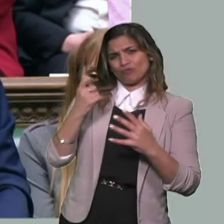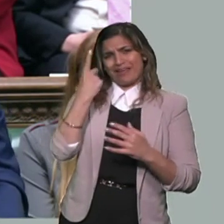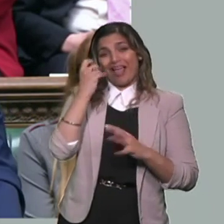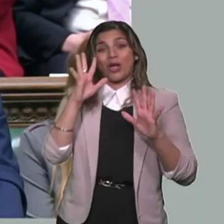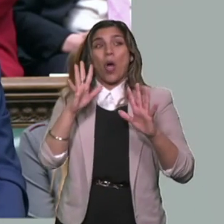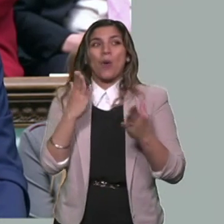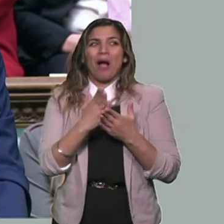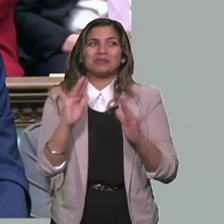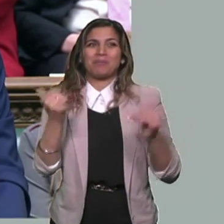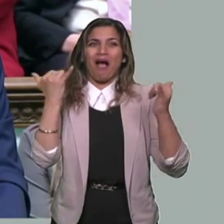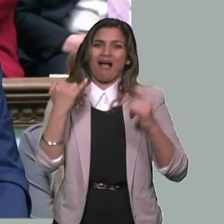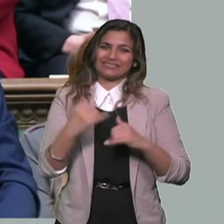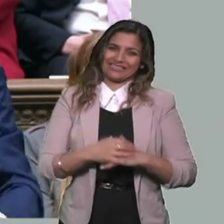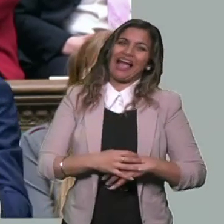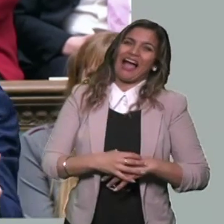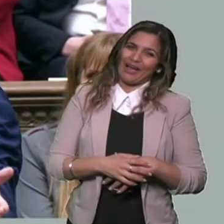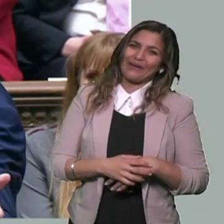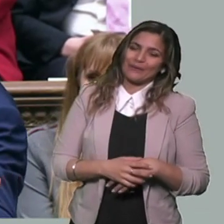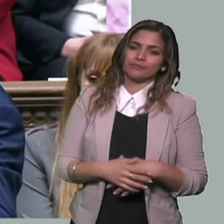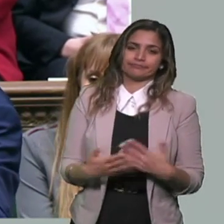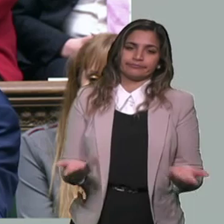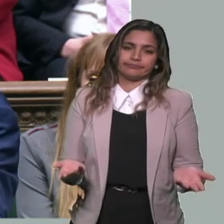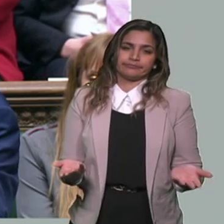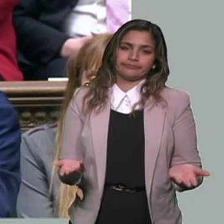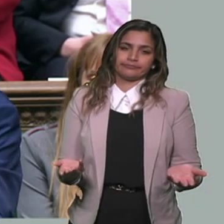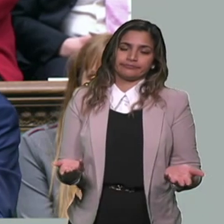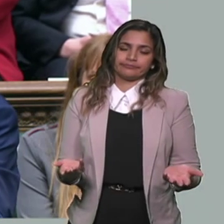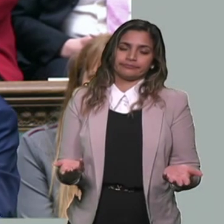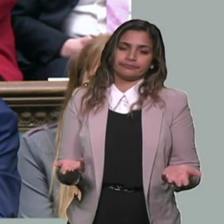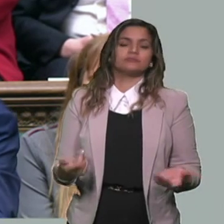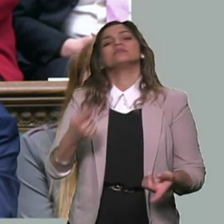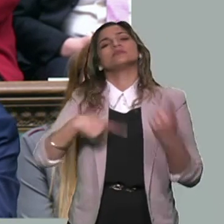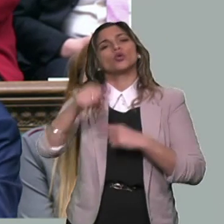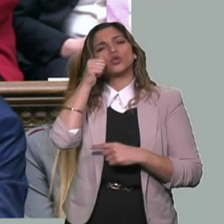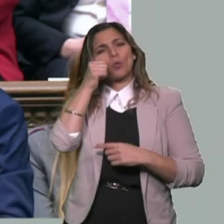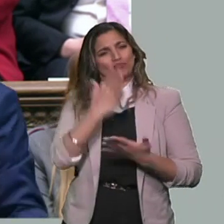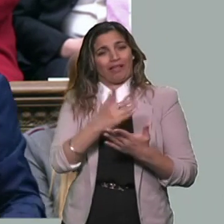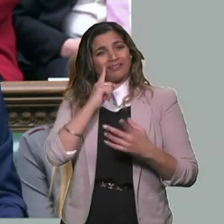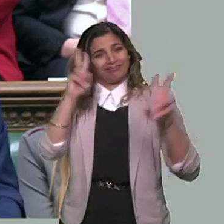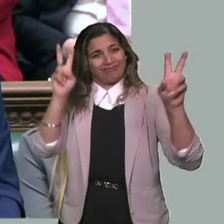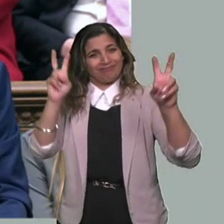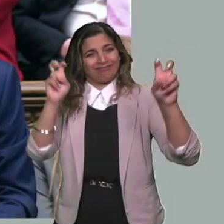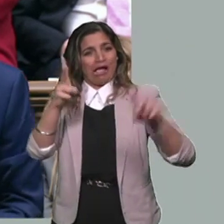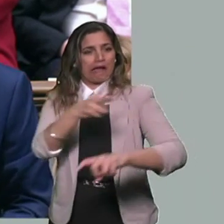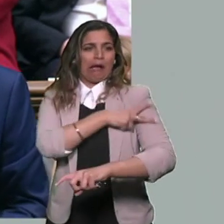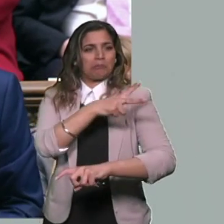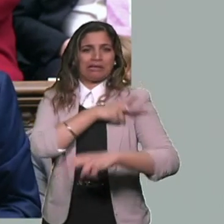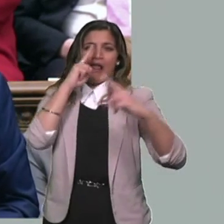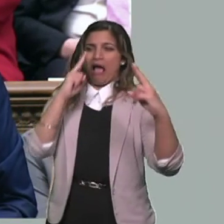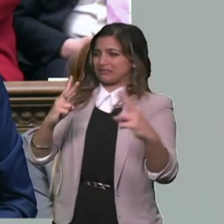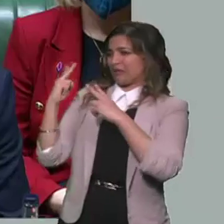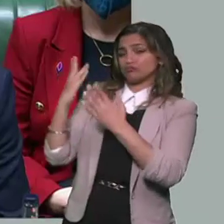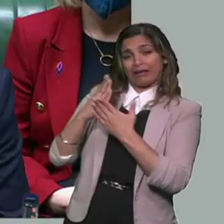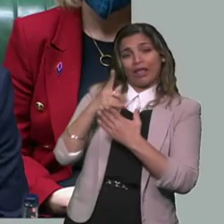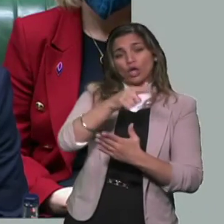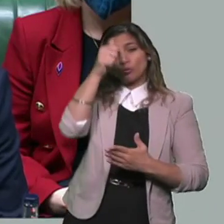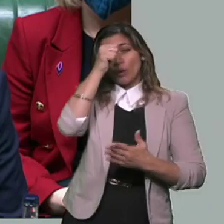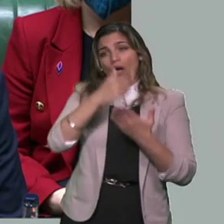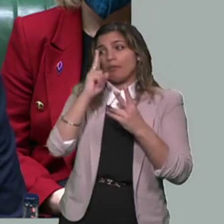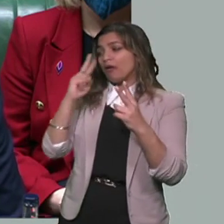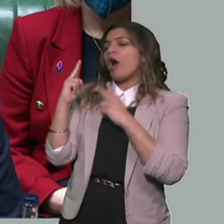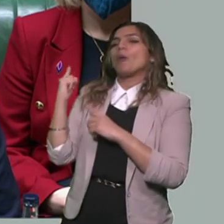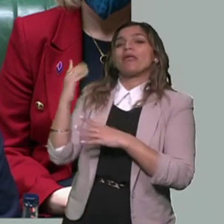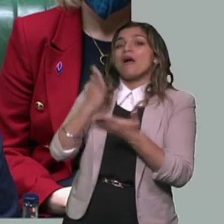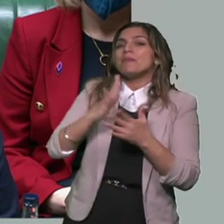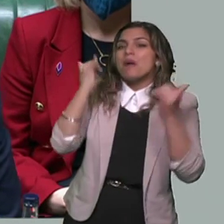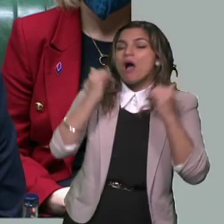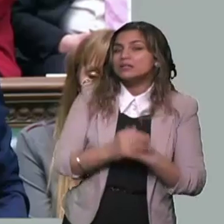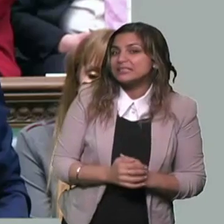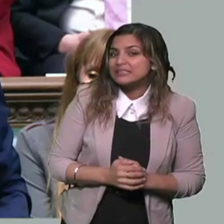We have discovered the real Captain Hindsight, have we not?